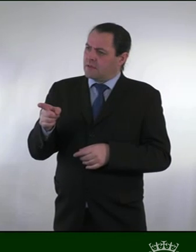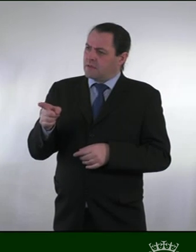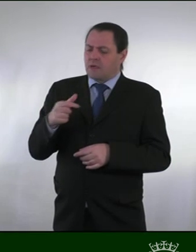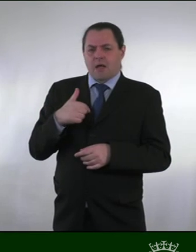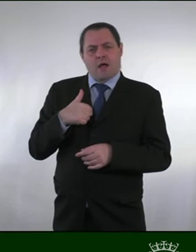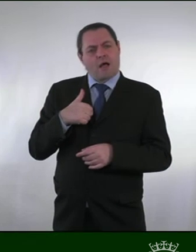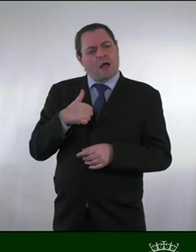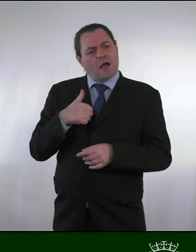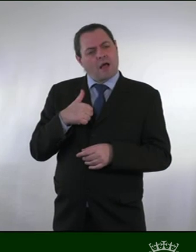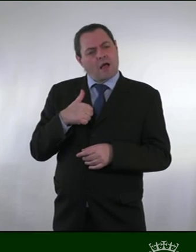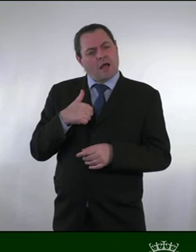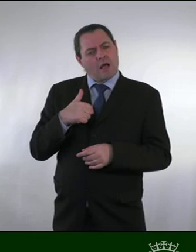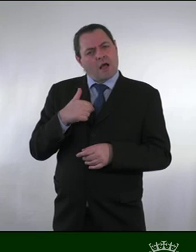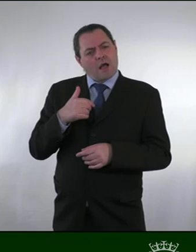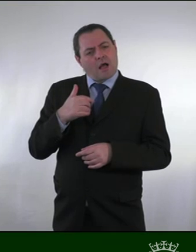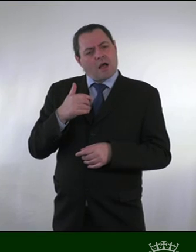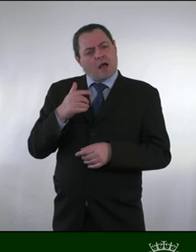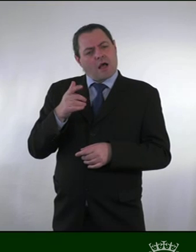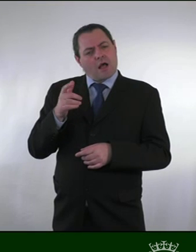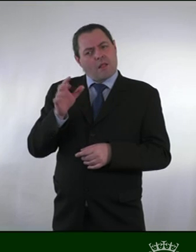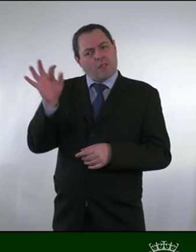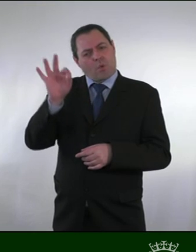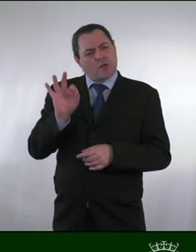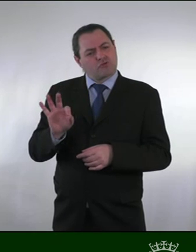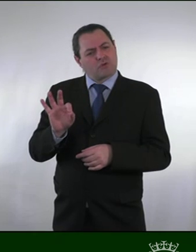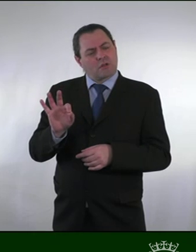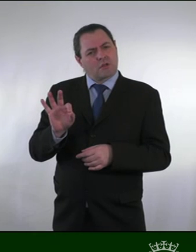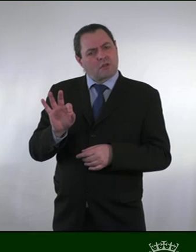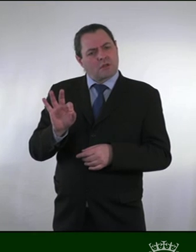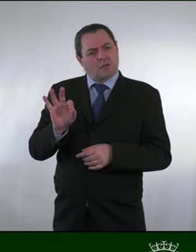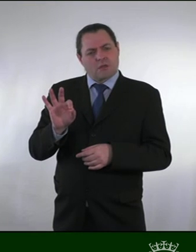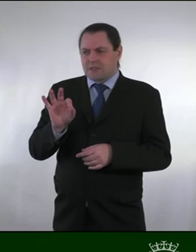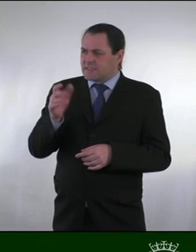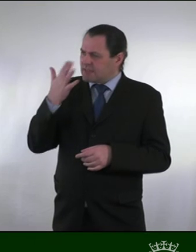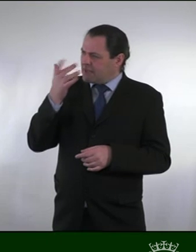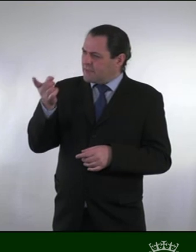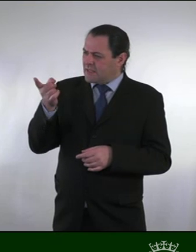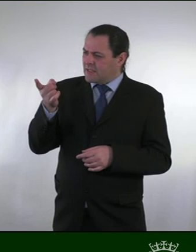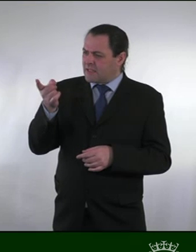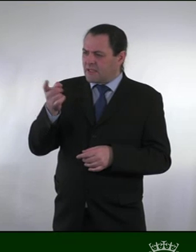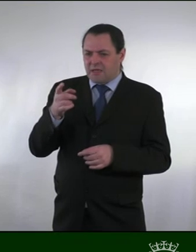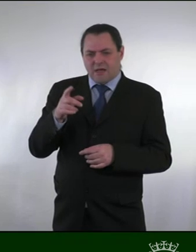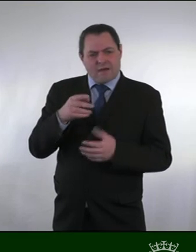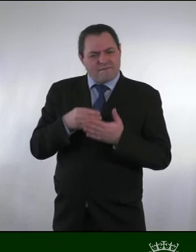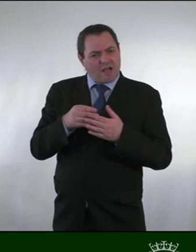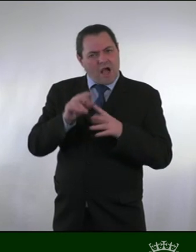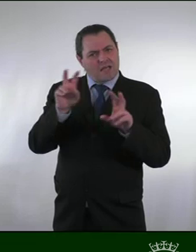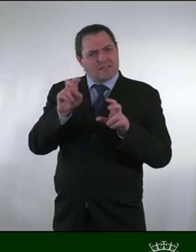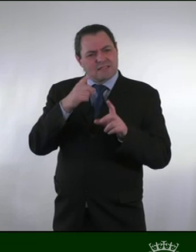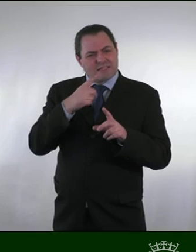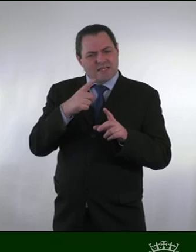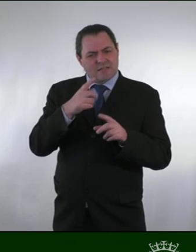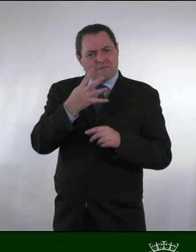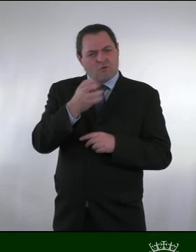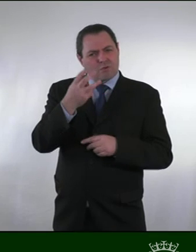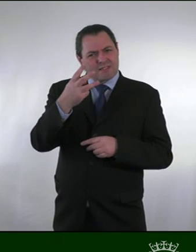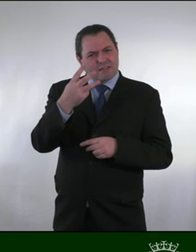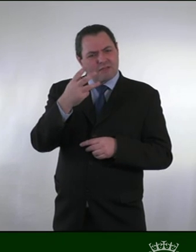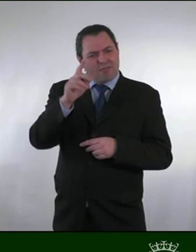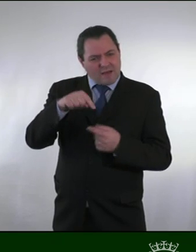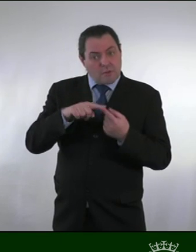The Prime Minister complains about not listening to answers, but the figure I quoted was 403,000—that will be in Hansard.